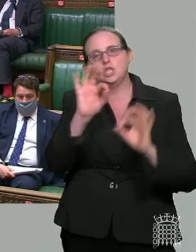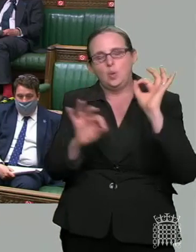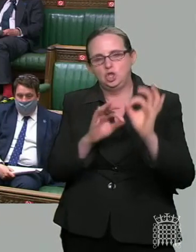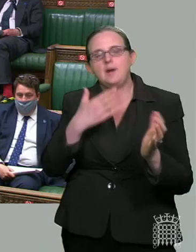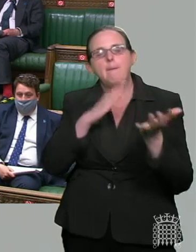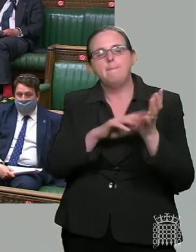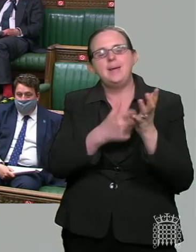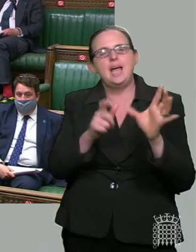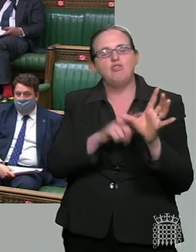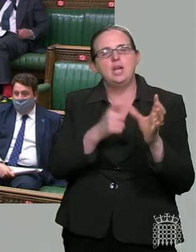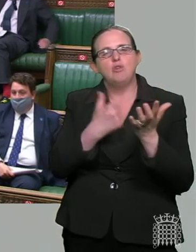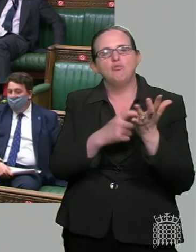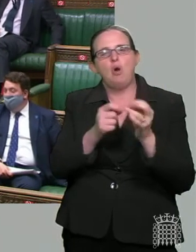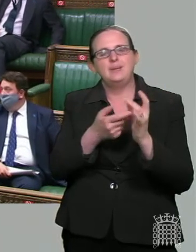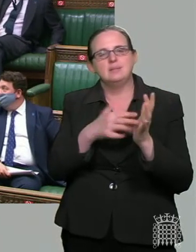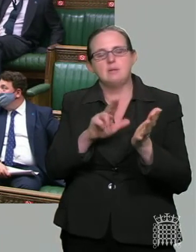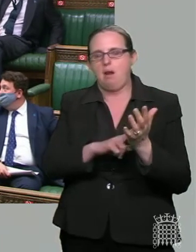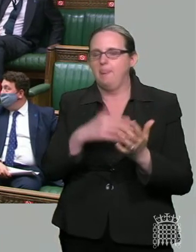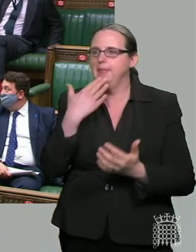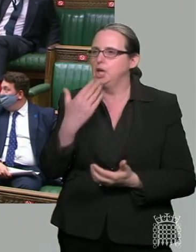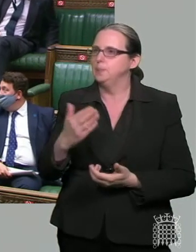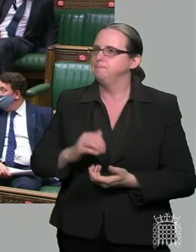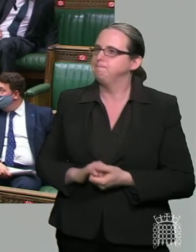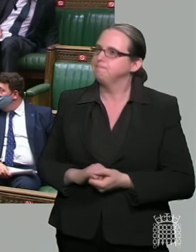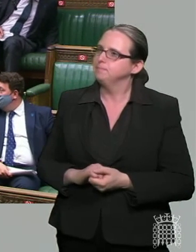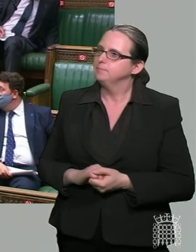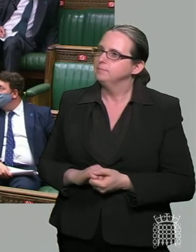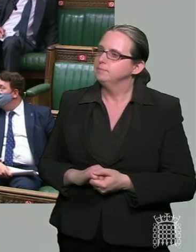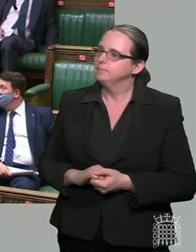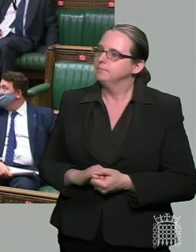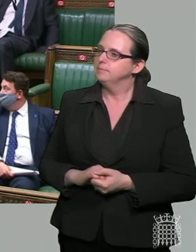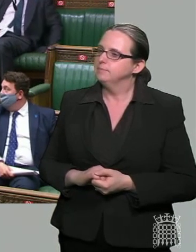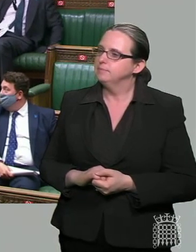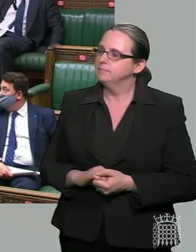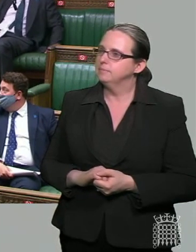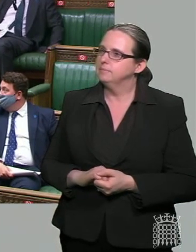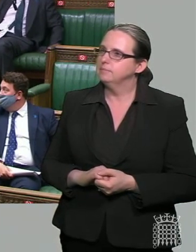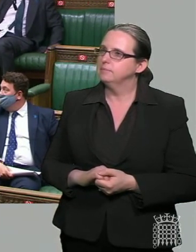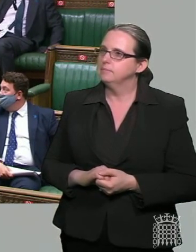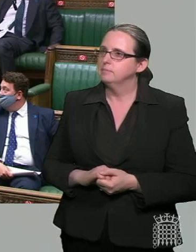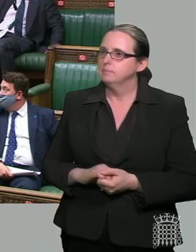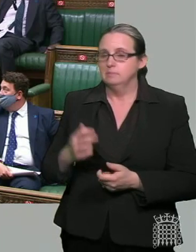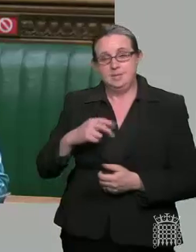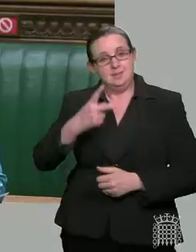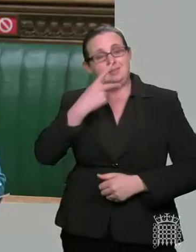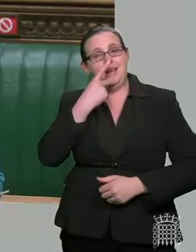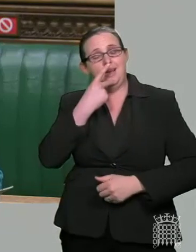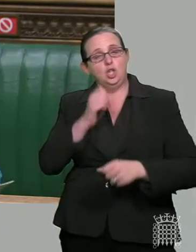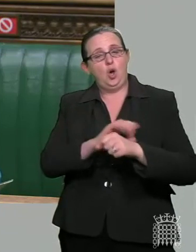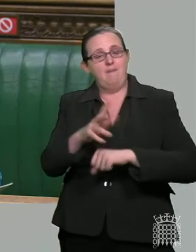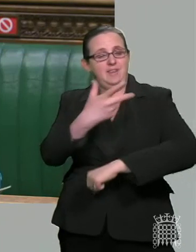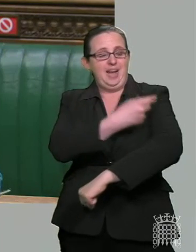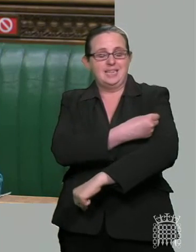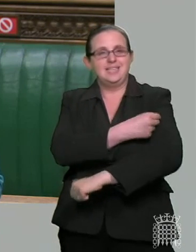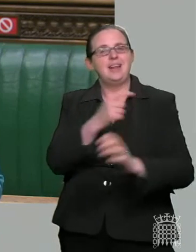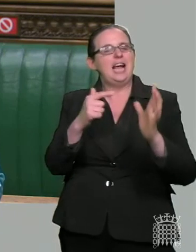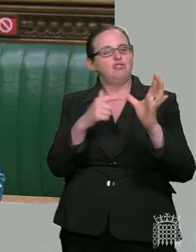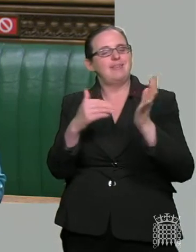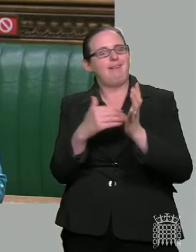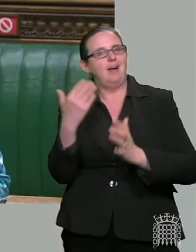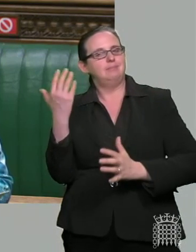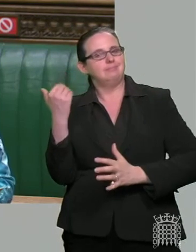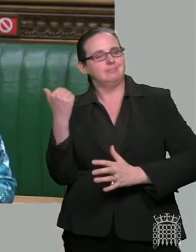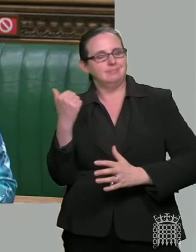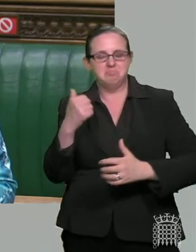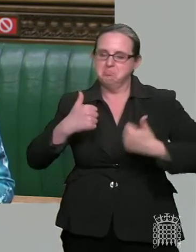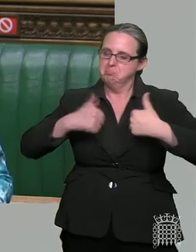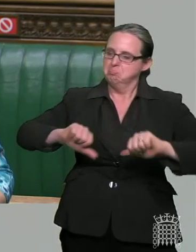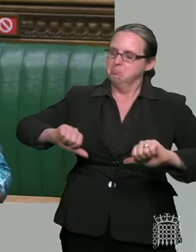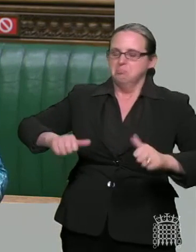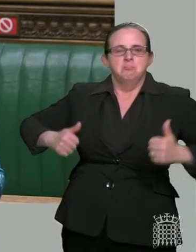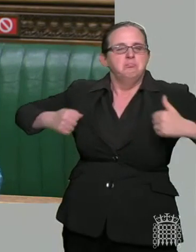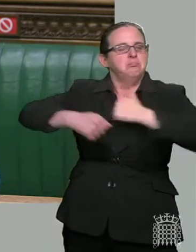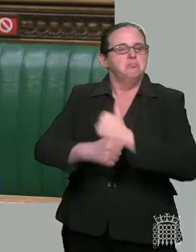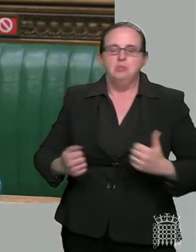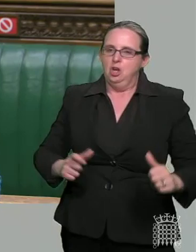My second AstraZeneca jab reinforced my confidence not only in normal life resuming but in the future of our life sciences industry.